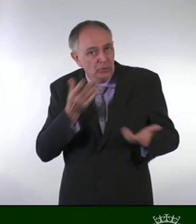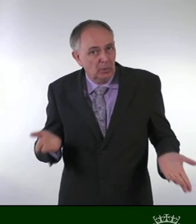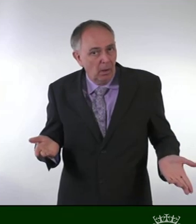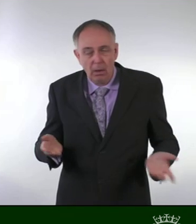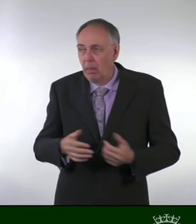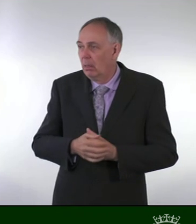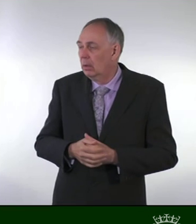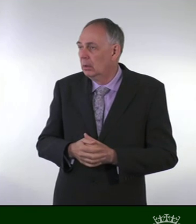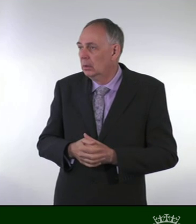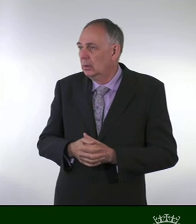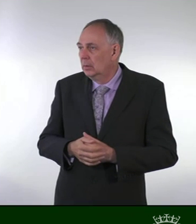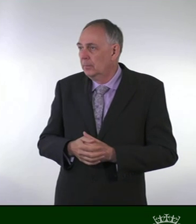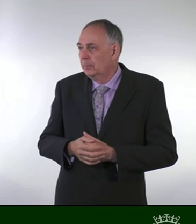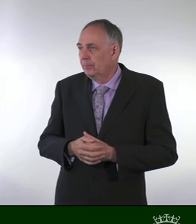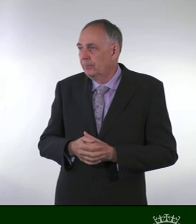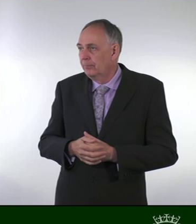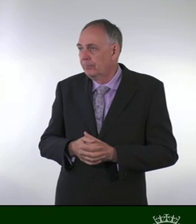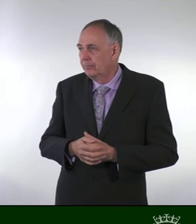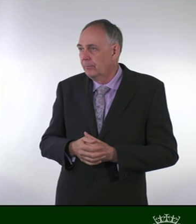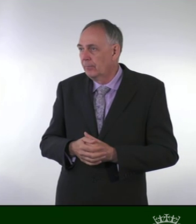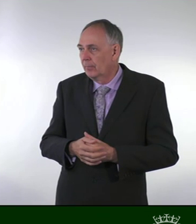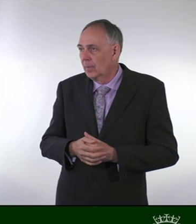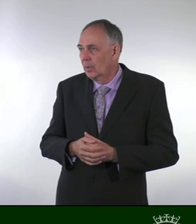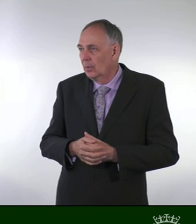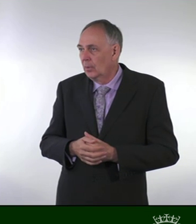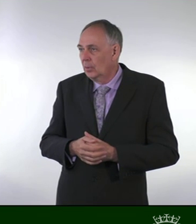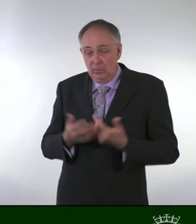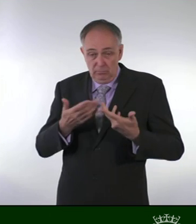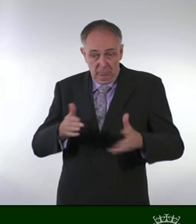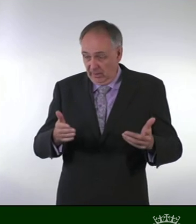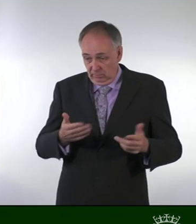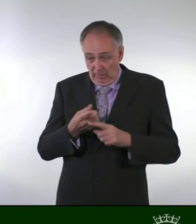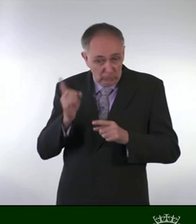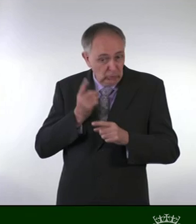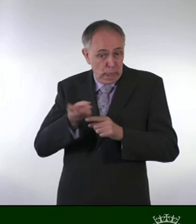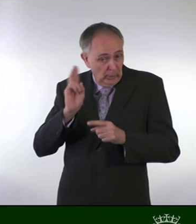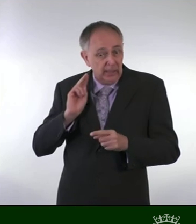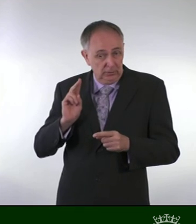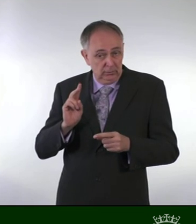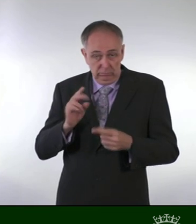I have made that point clear on the Floor of the House just in the past couple of weeks.